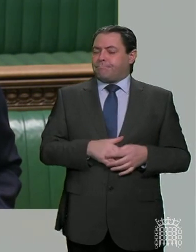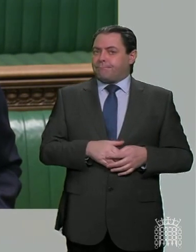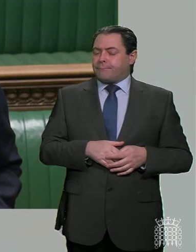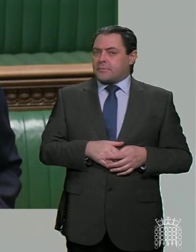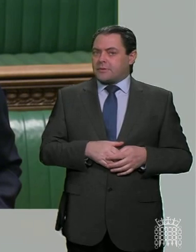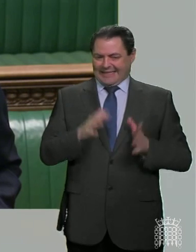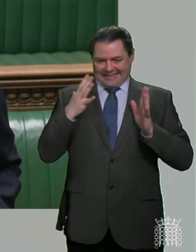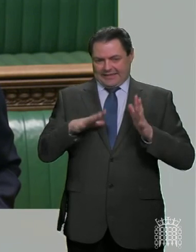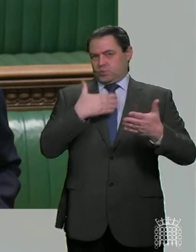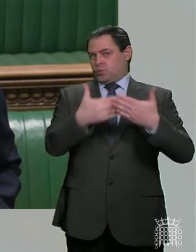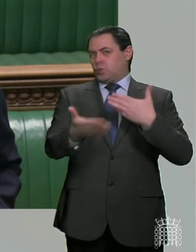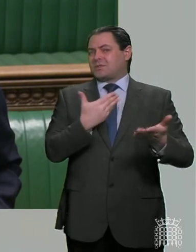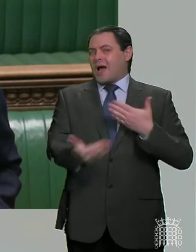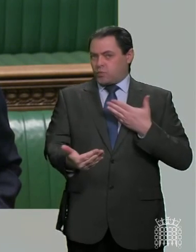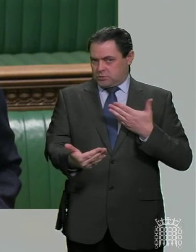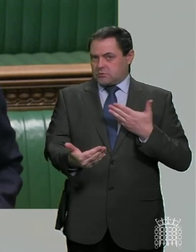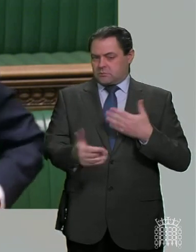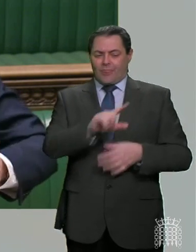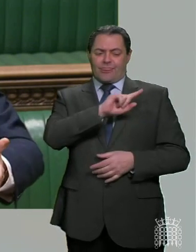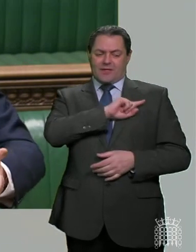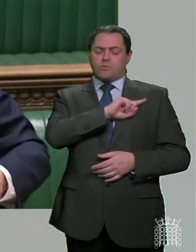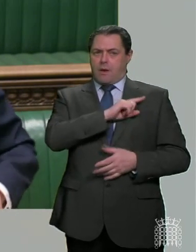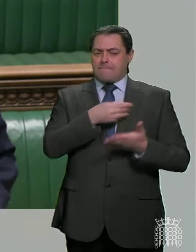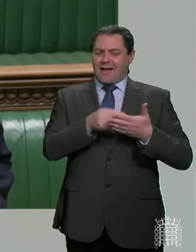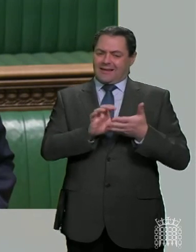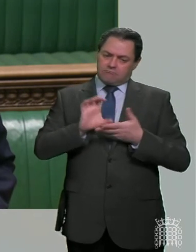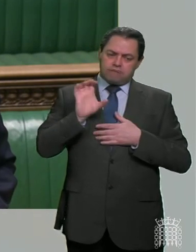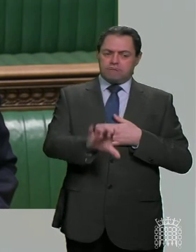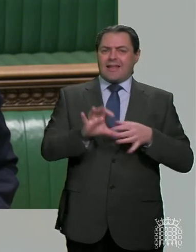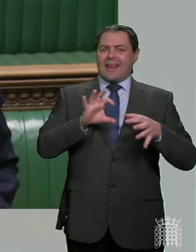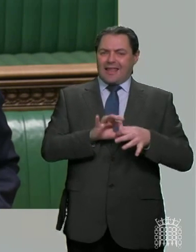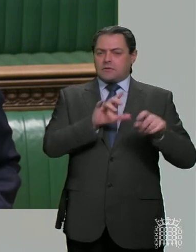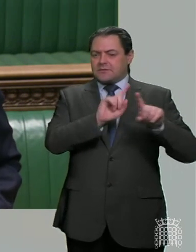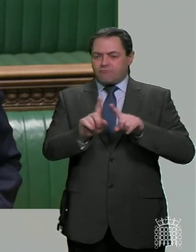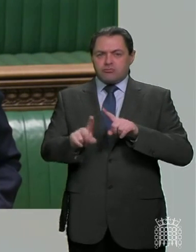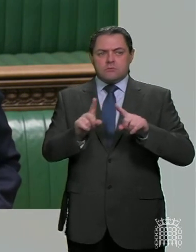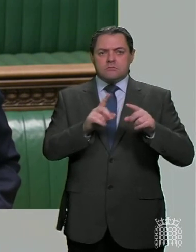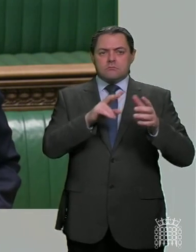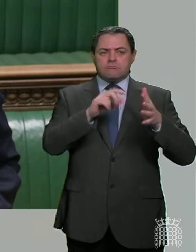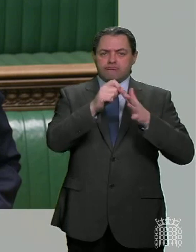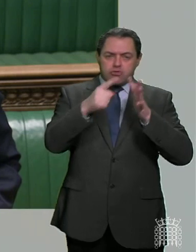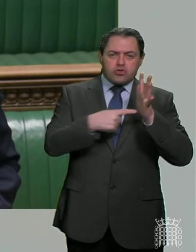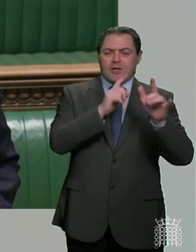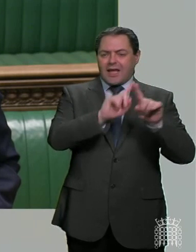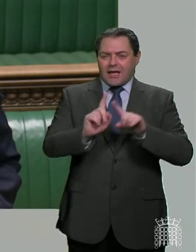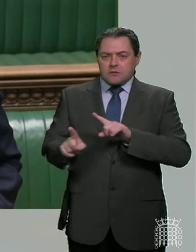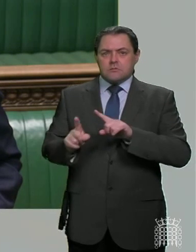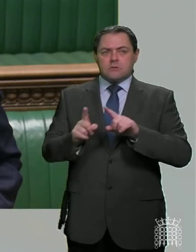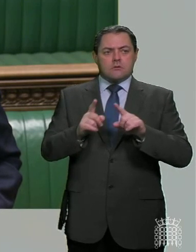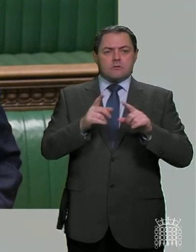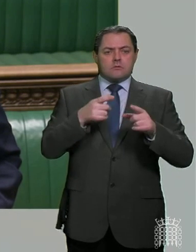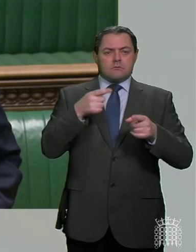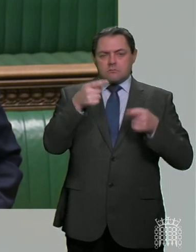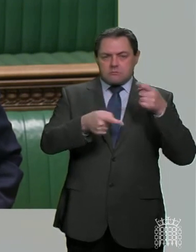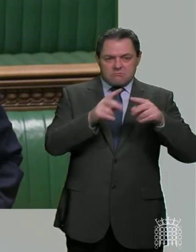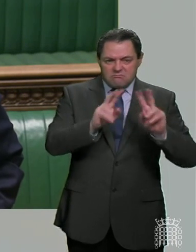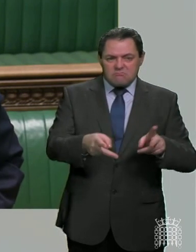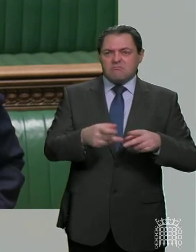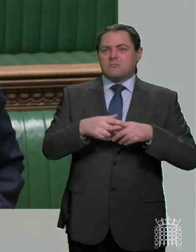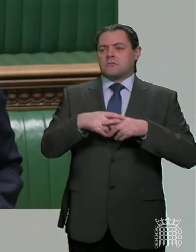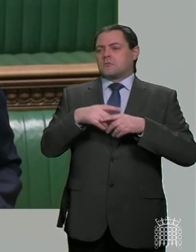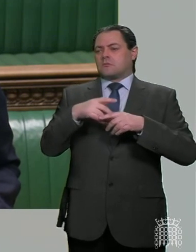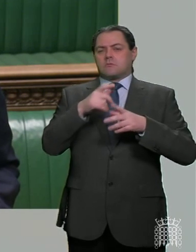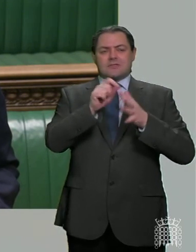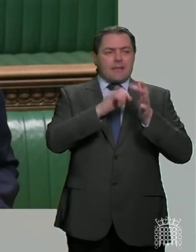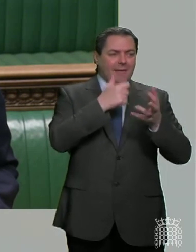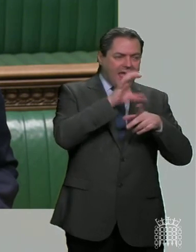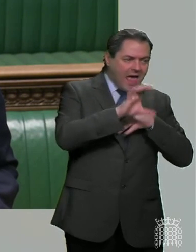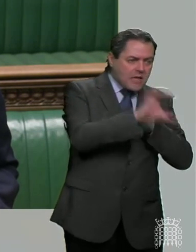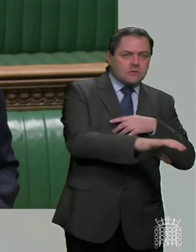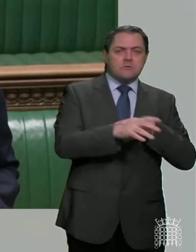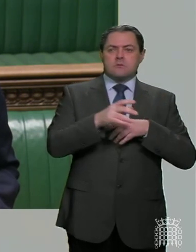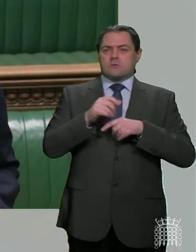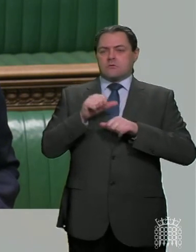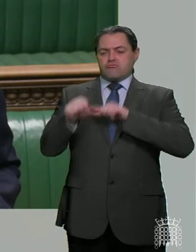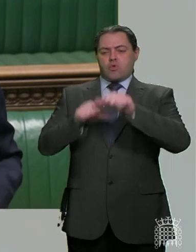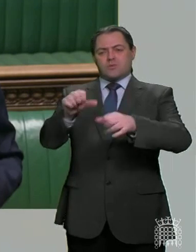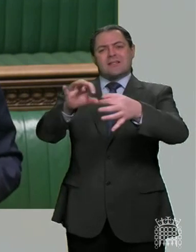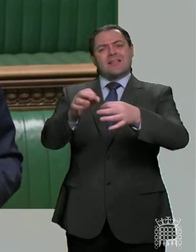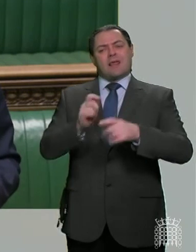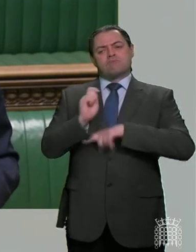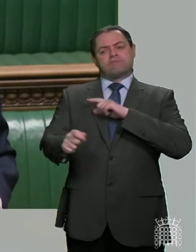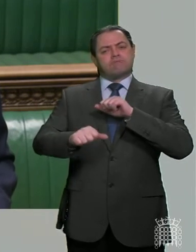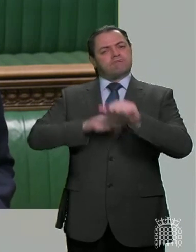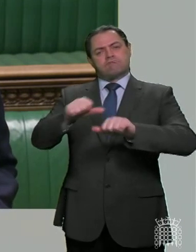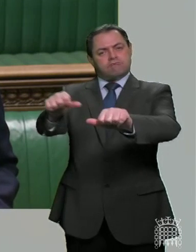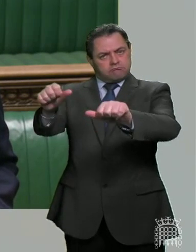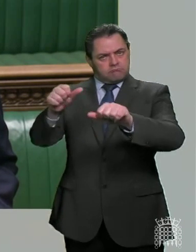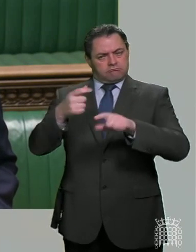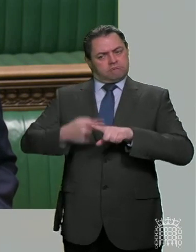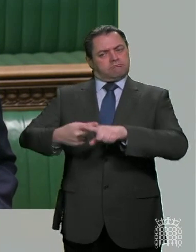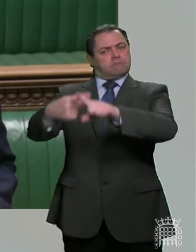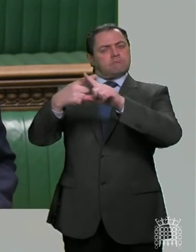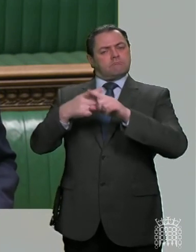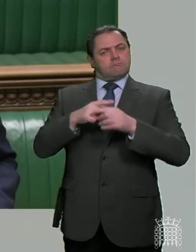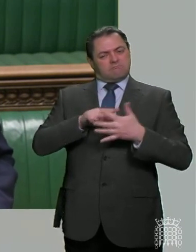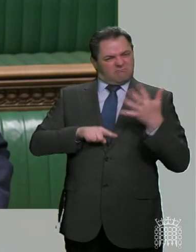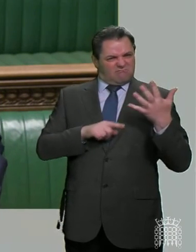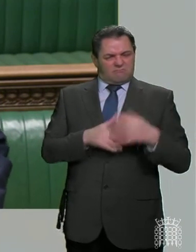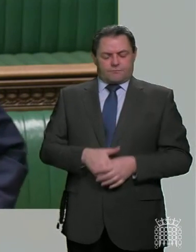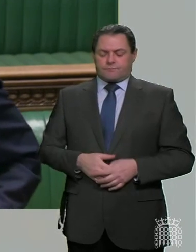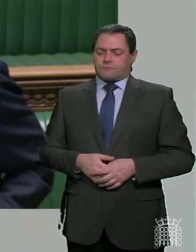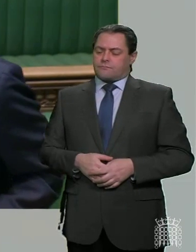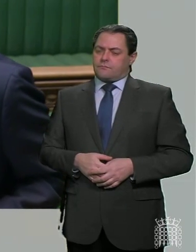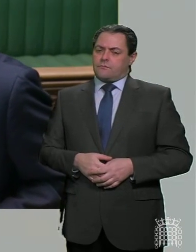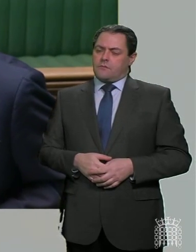We need to sort it out. That is why we are investing in confidence-building measures, such as ISVAs and IDVAs, and investing in the Crown Prosecution Service in trying to speed up the process of the law to give people confidence that their cases will be heard in due time.